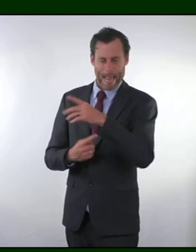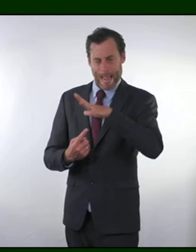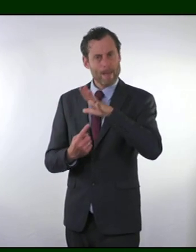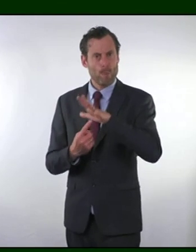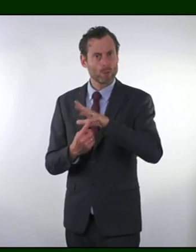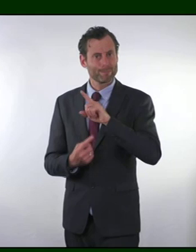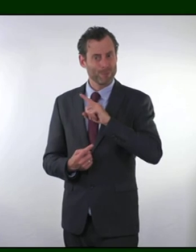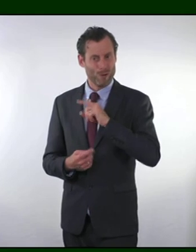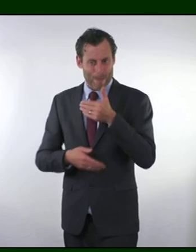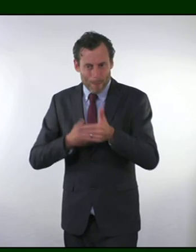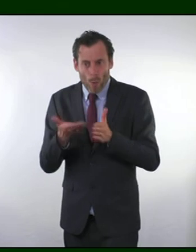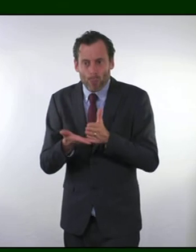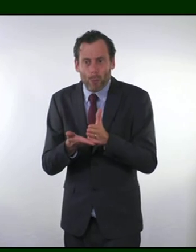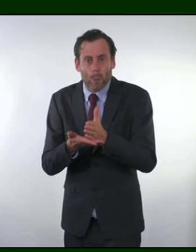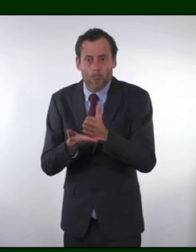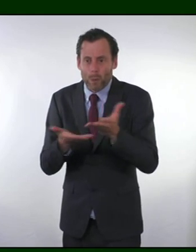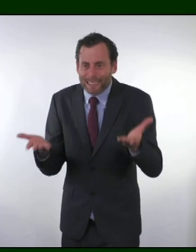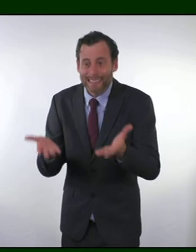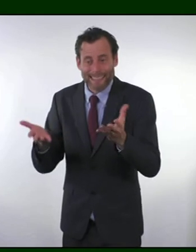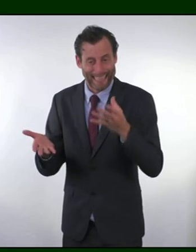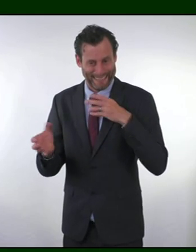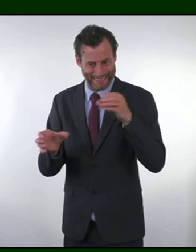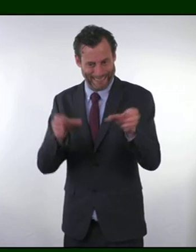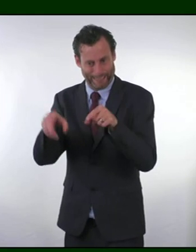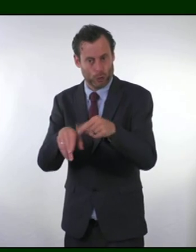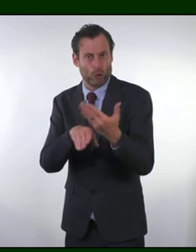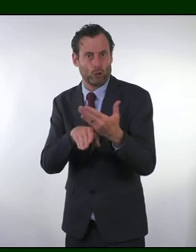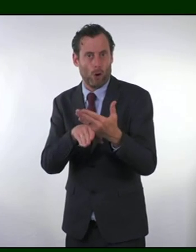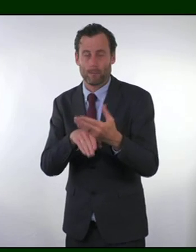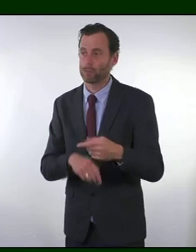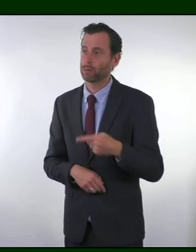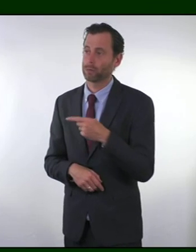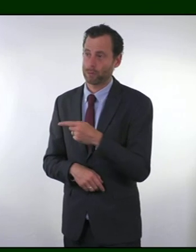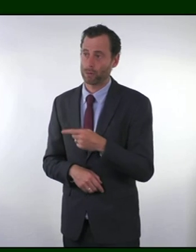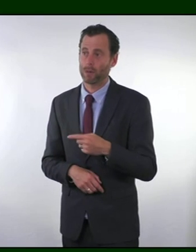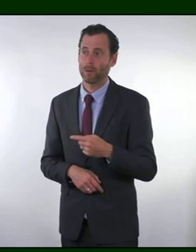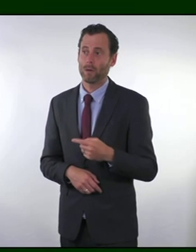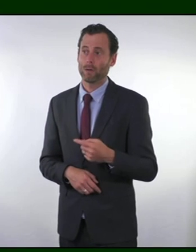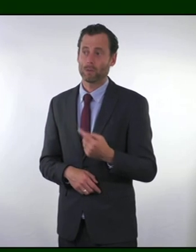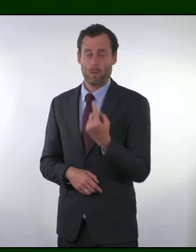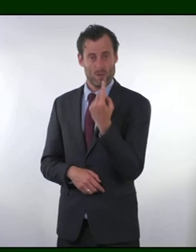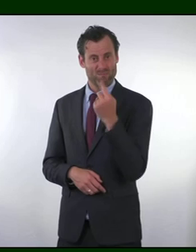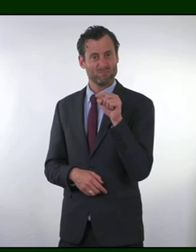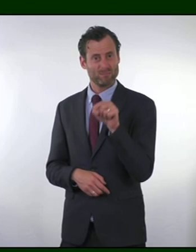I am particularly pleased to see the expansion of the sector-based work academies—one of the programmes we launched when I was Employment Minister 10 years ago.